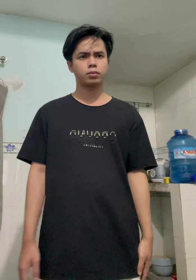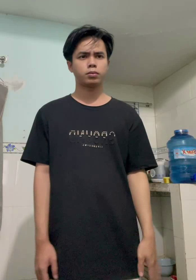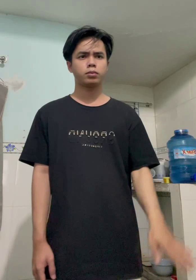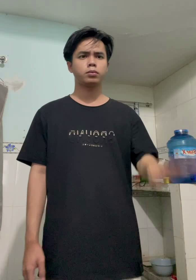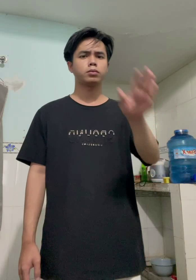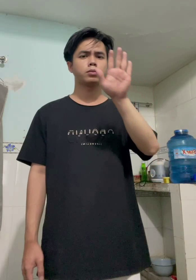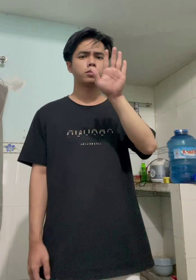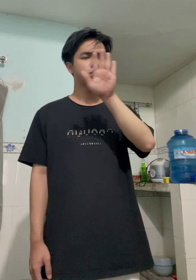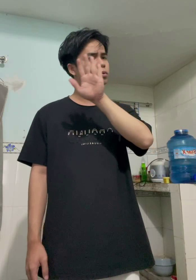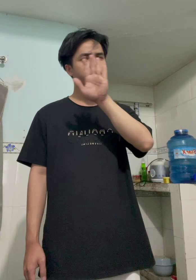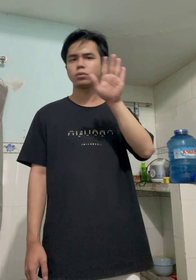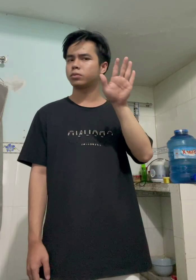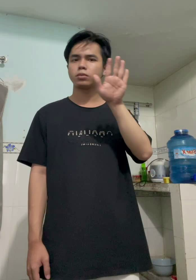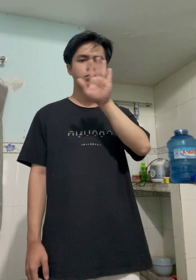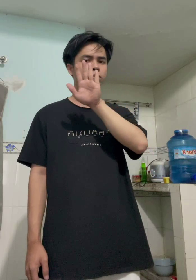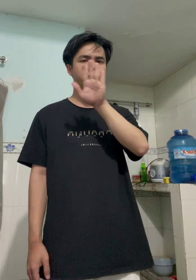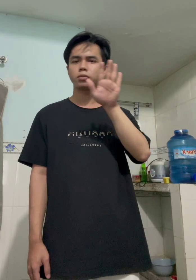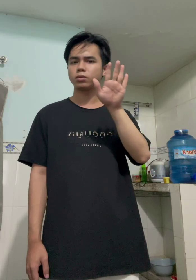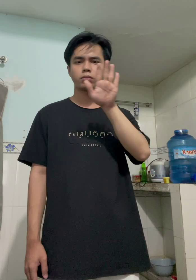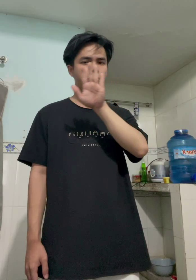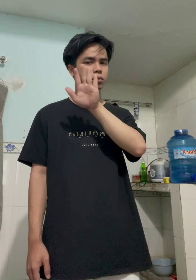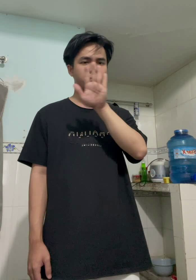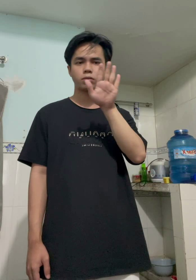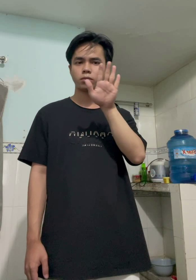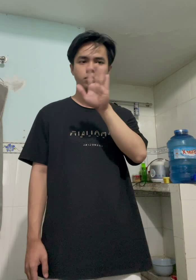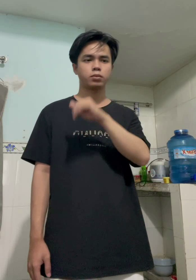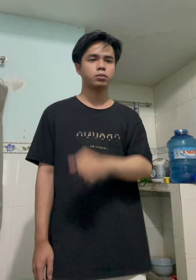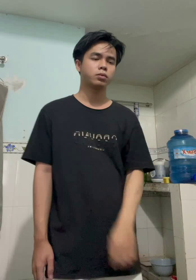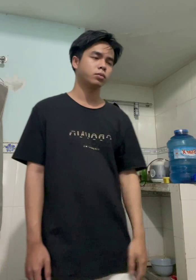khong dong y